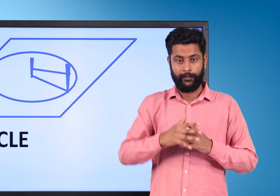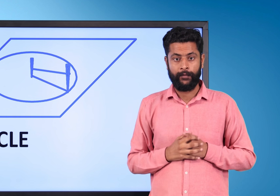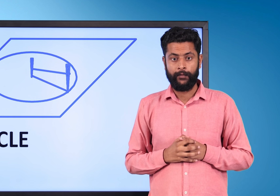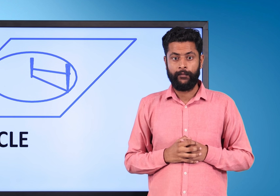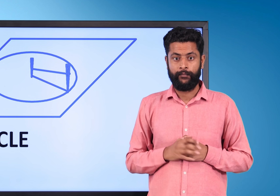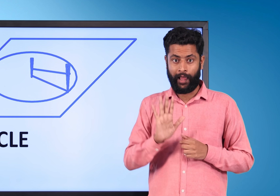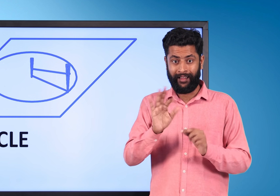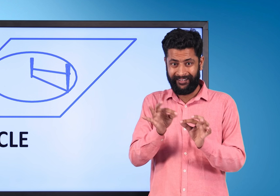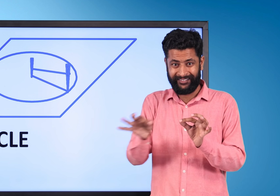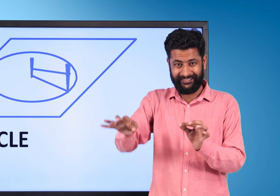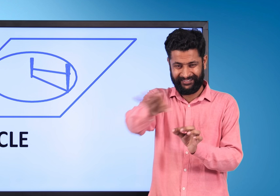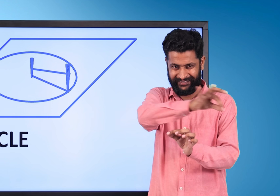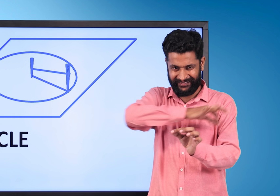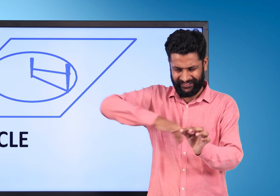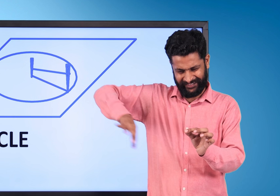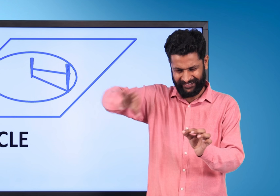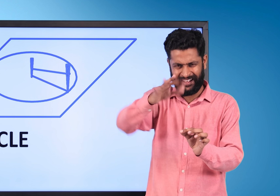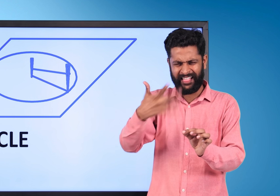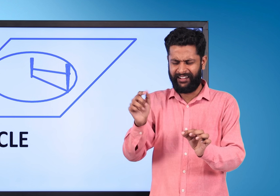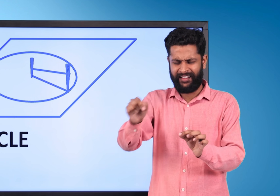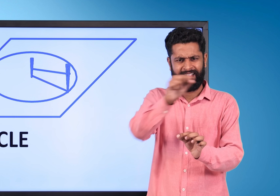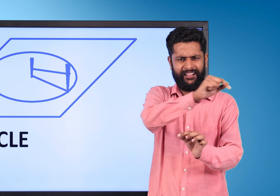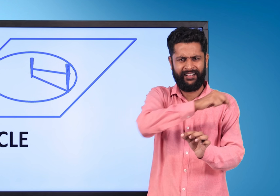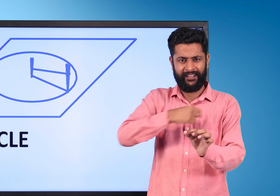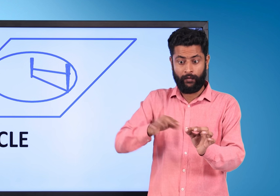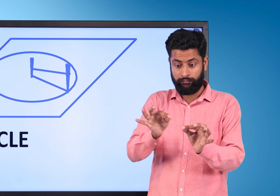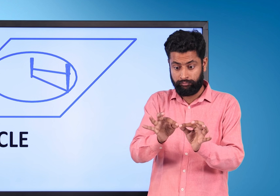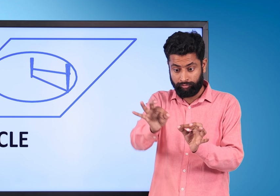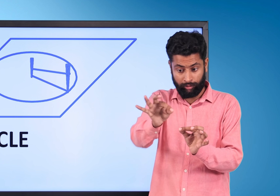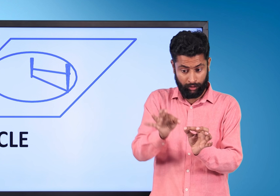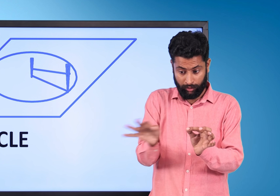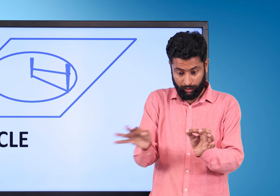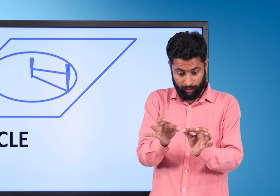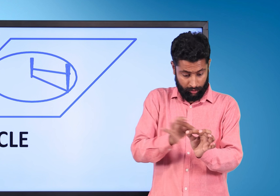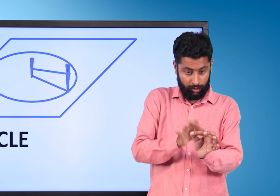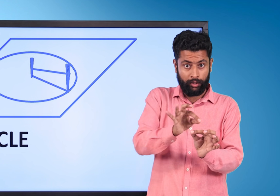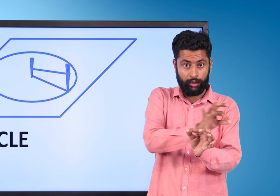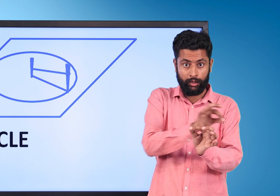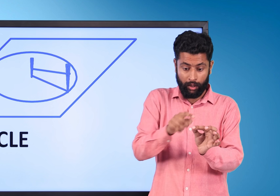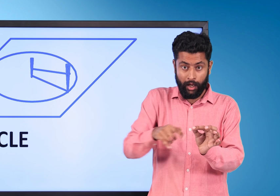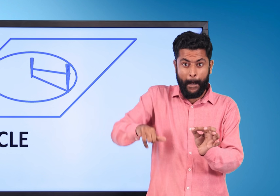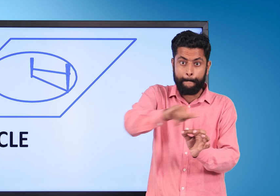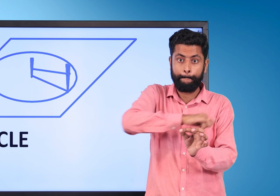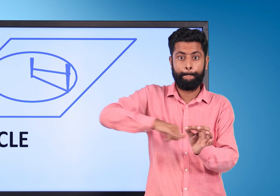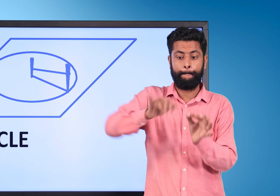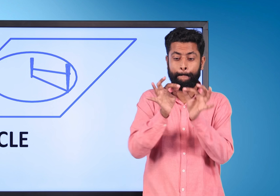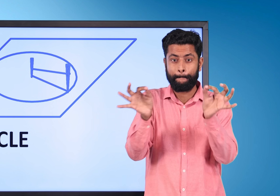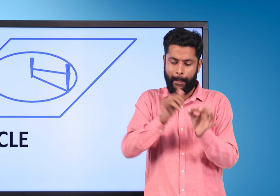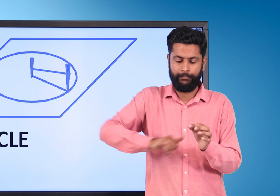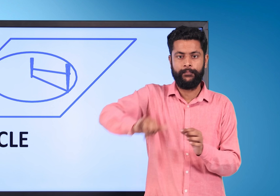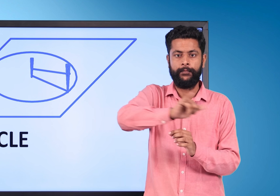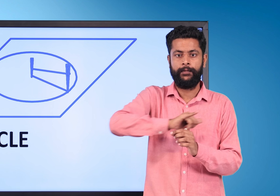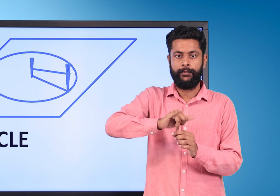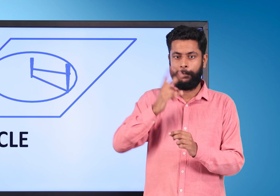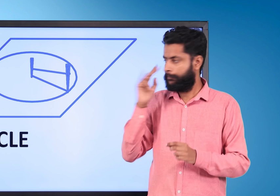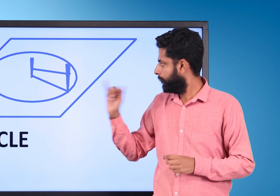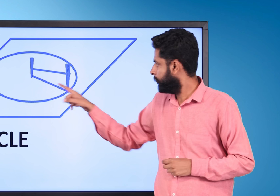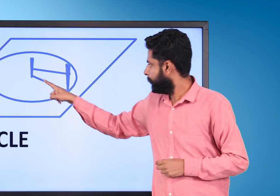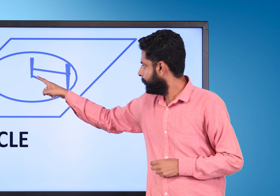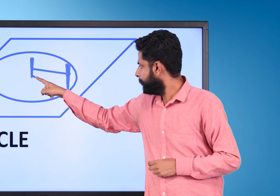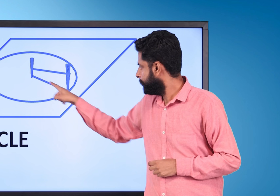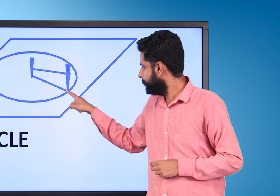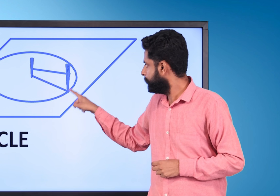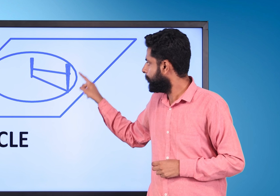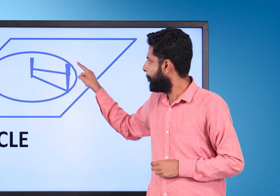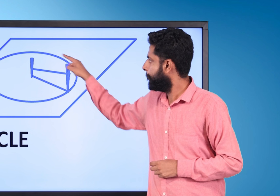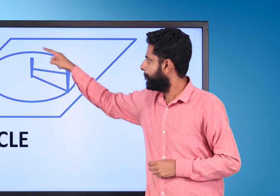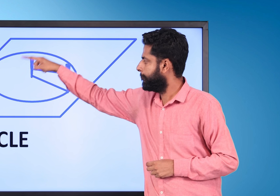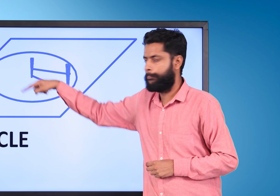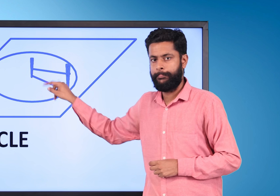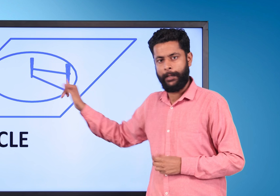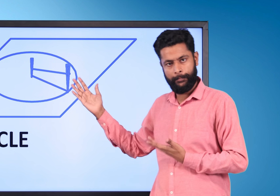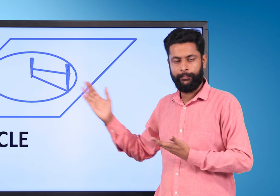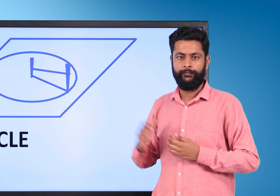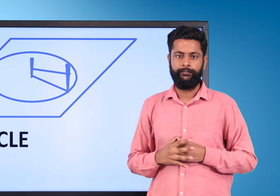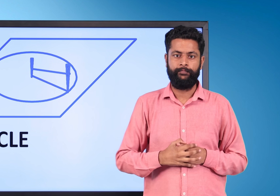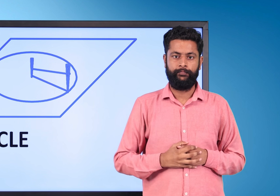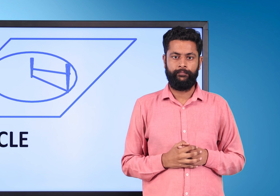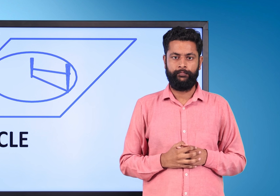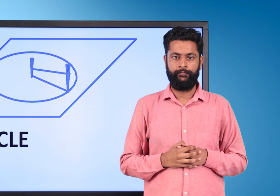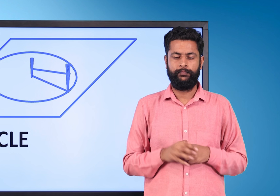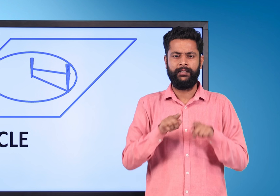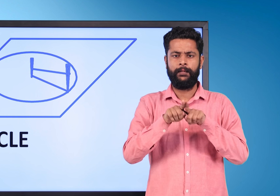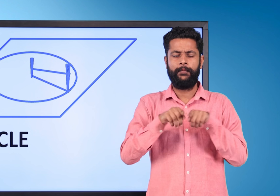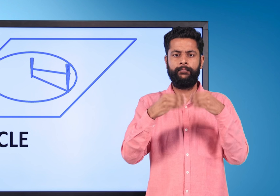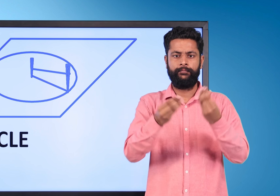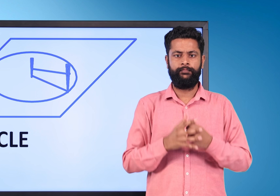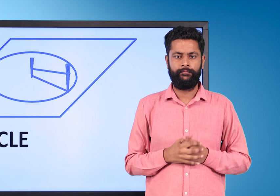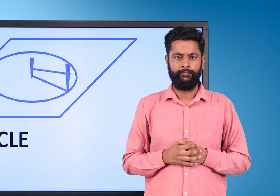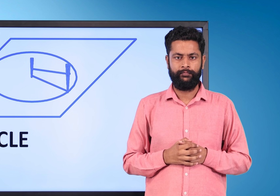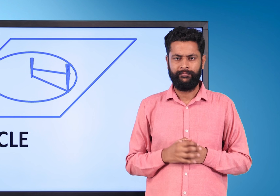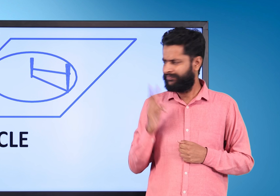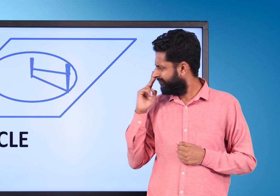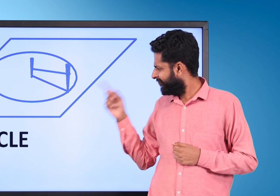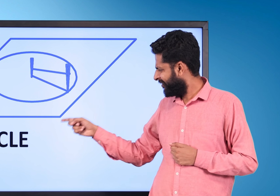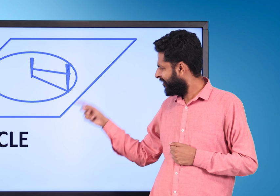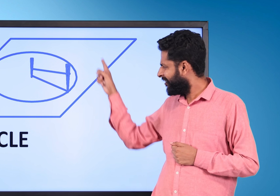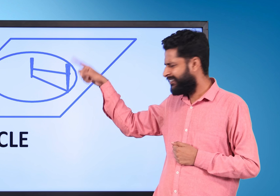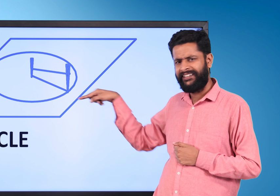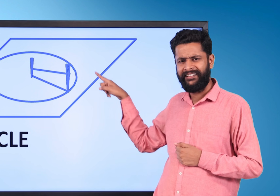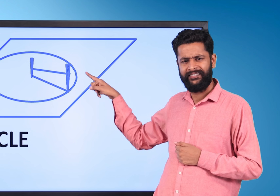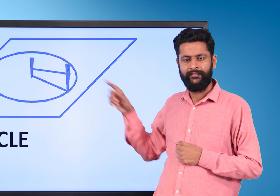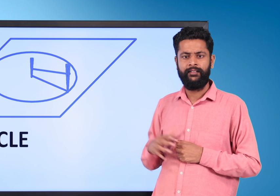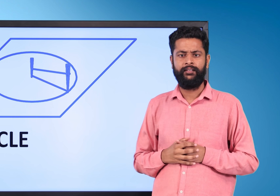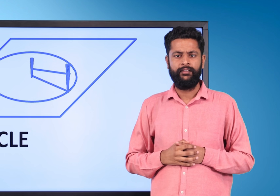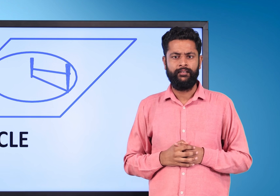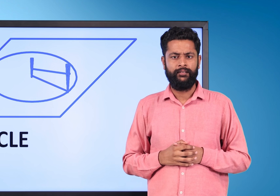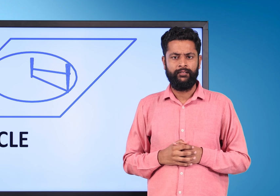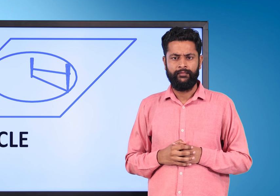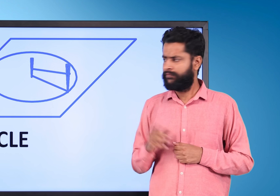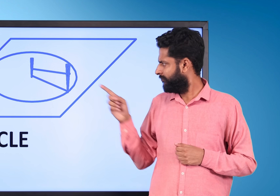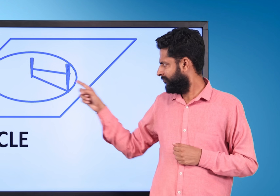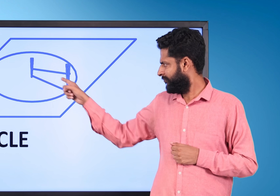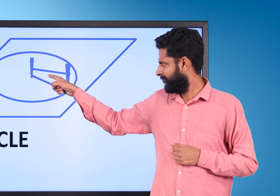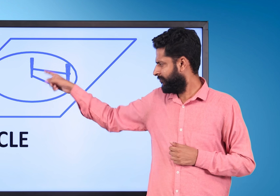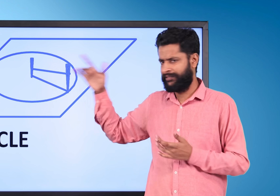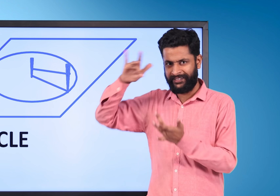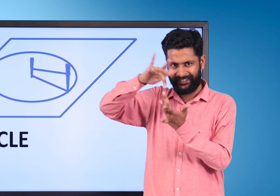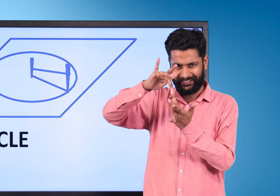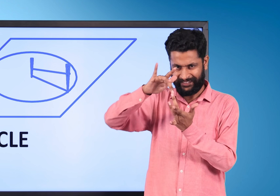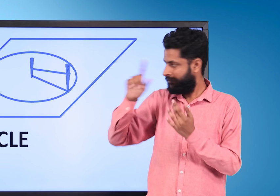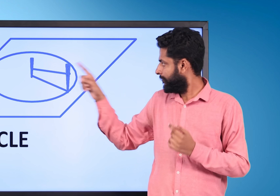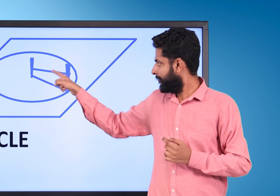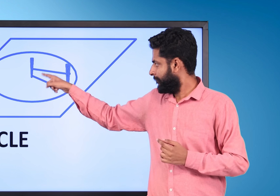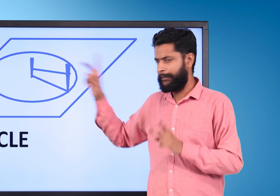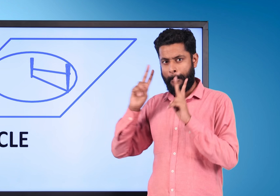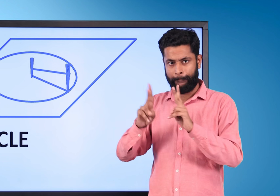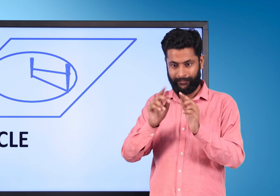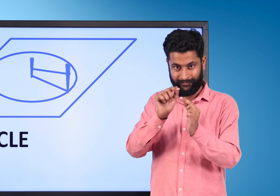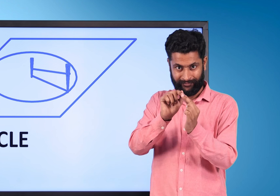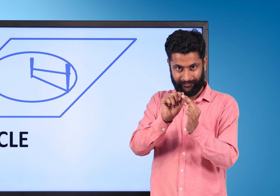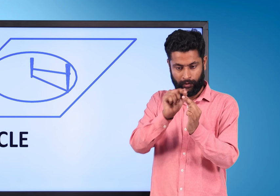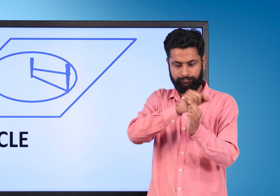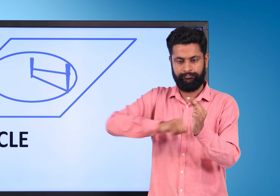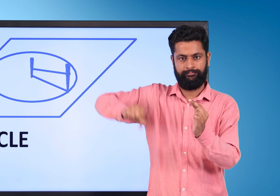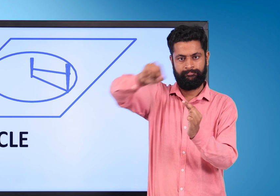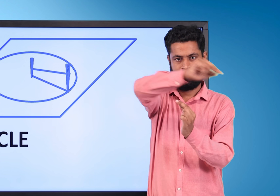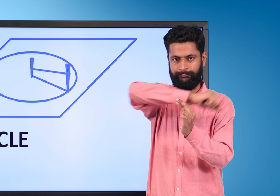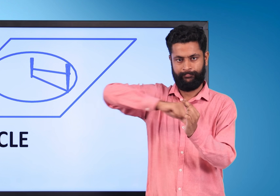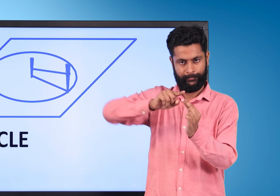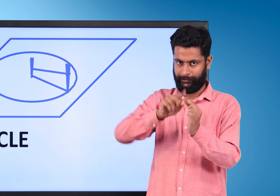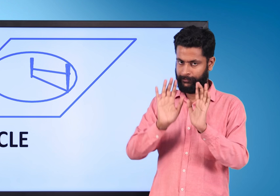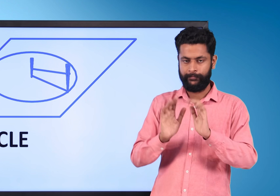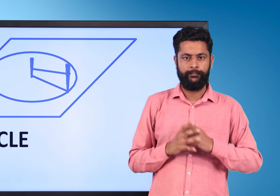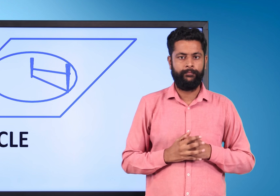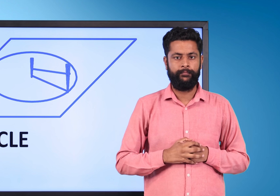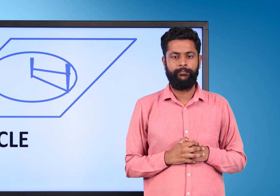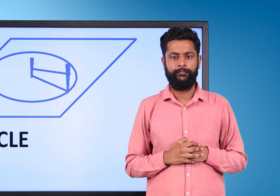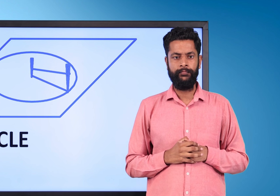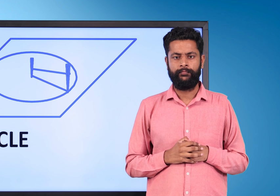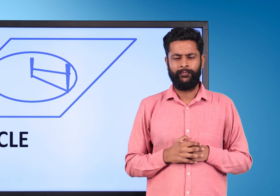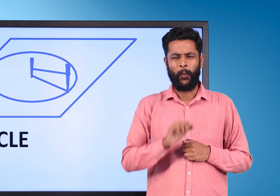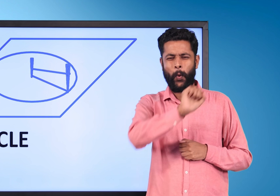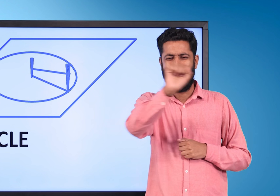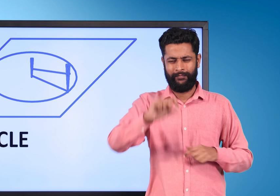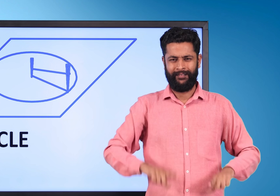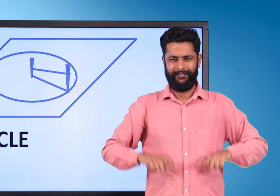Every point on the circle is at equal distance from the centre. For example, this here is a circle.